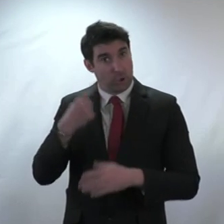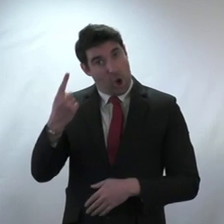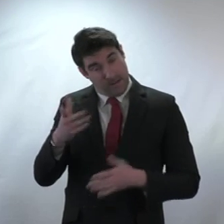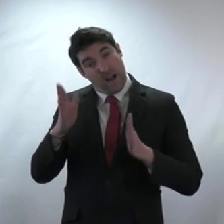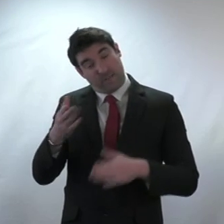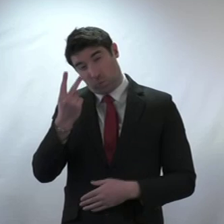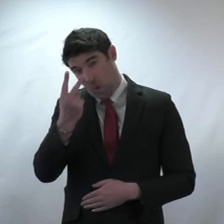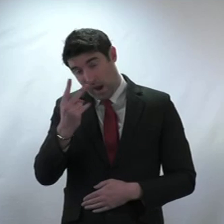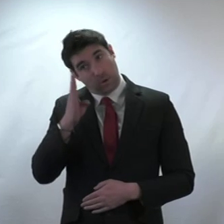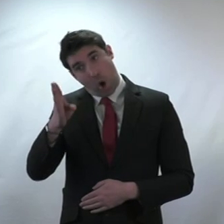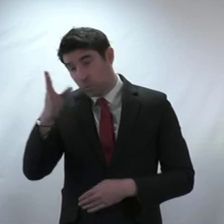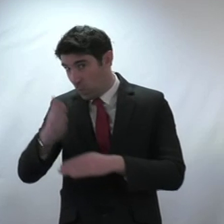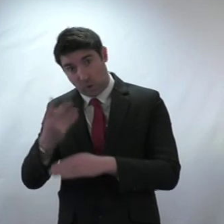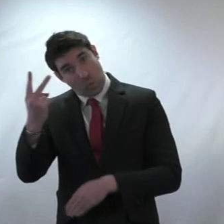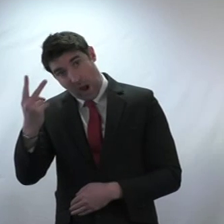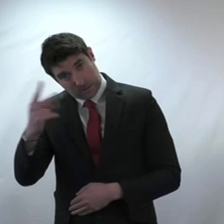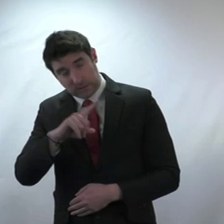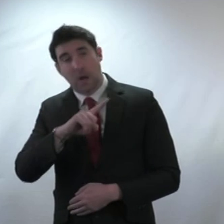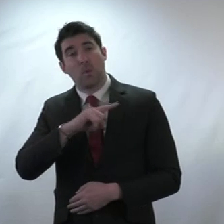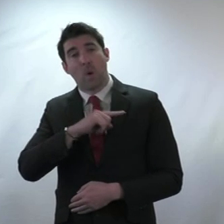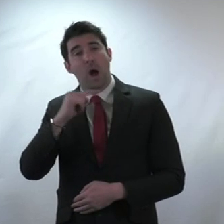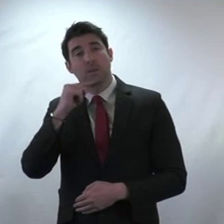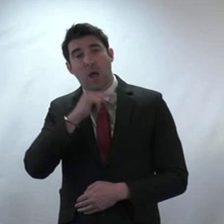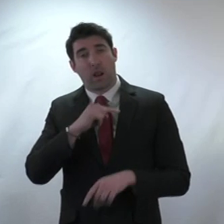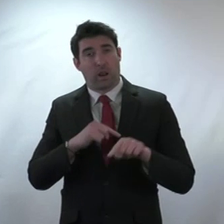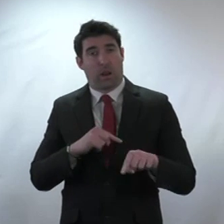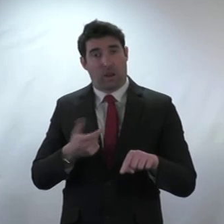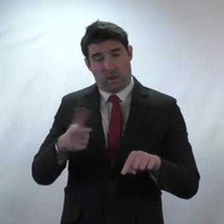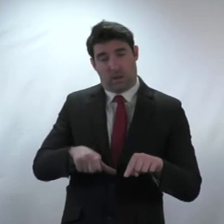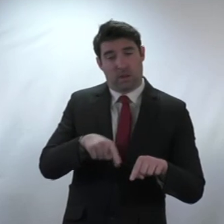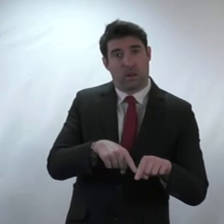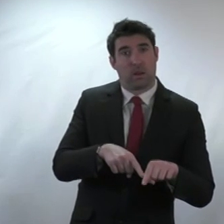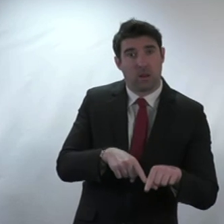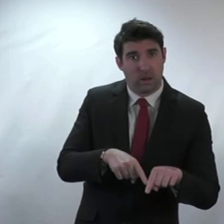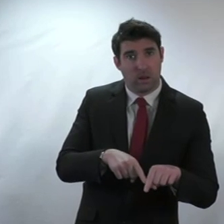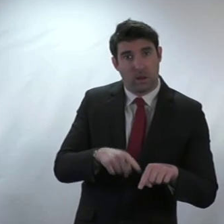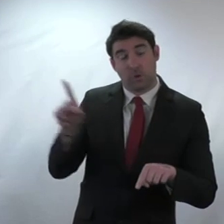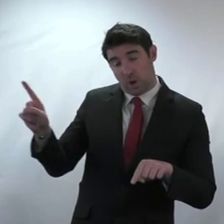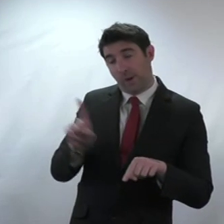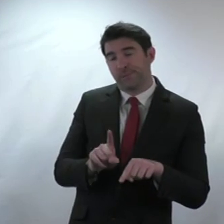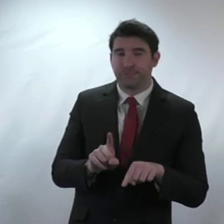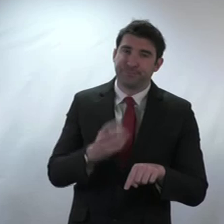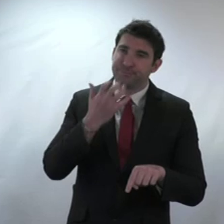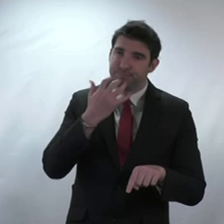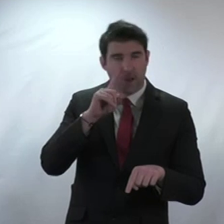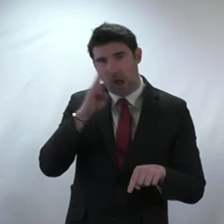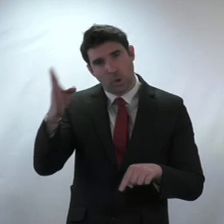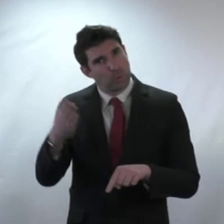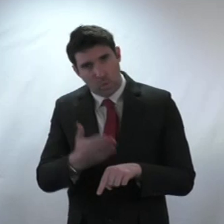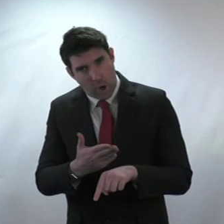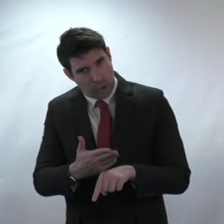She has been told that, because it is her son who is self-isolating, she is ineligible for the £500 support payment.